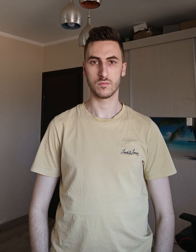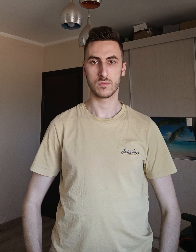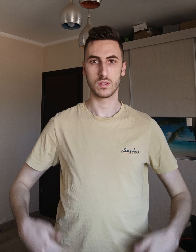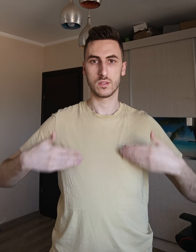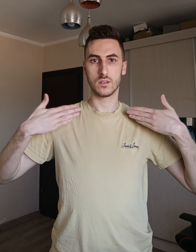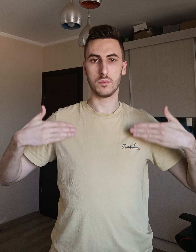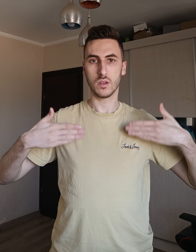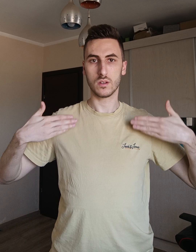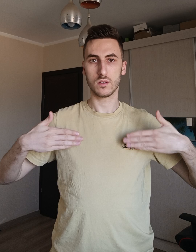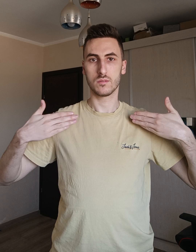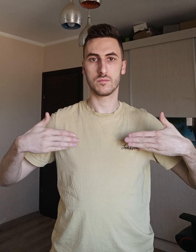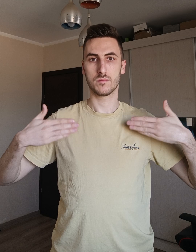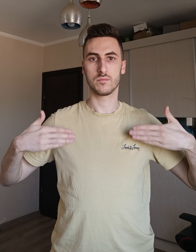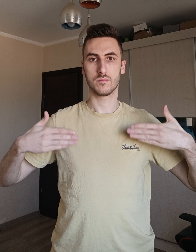שמח